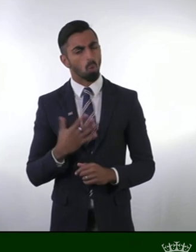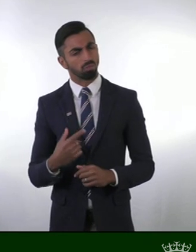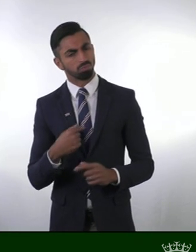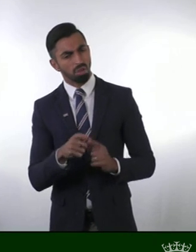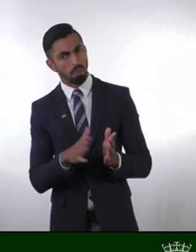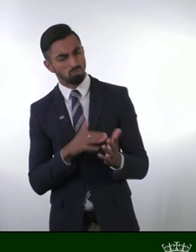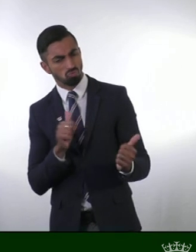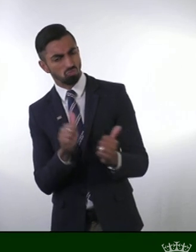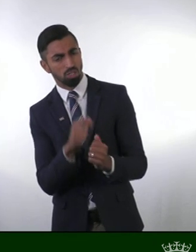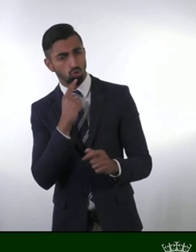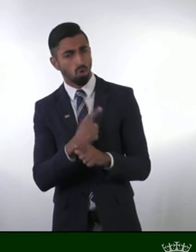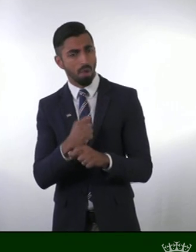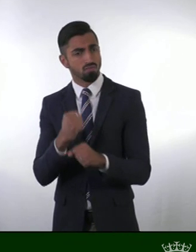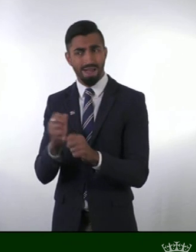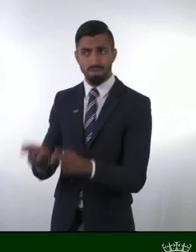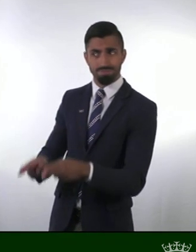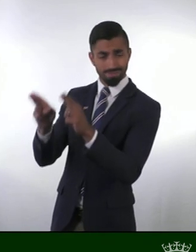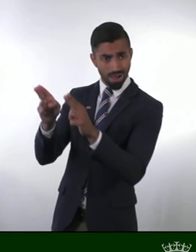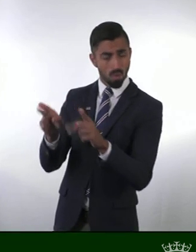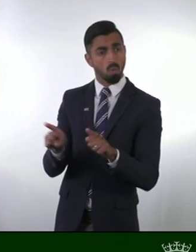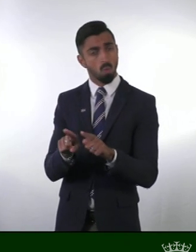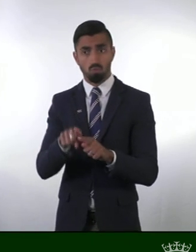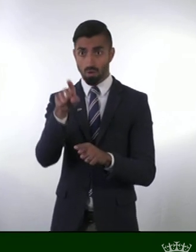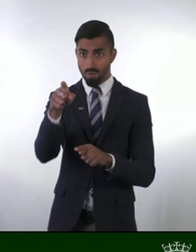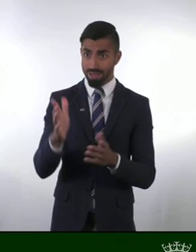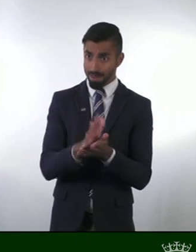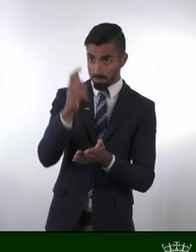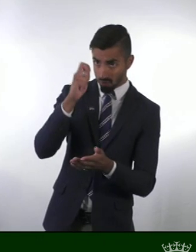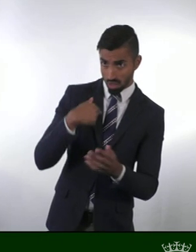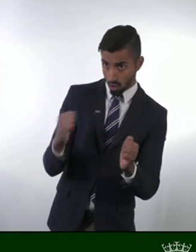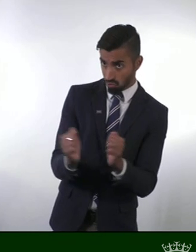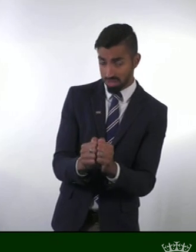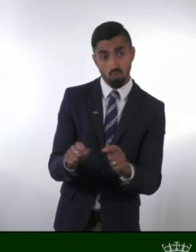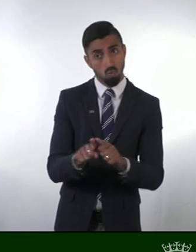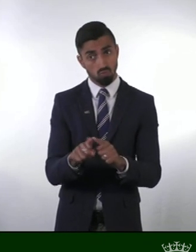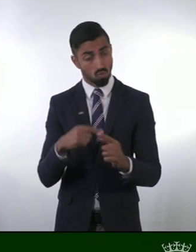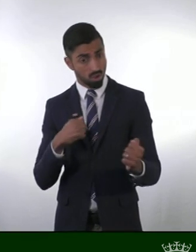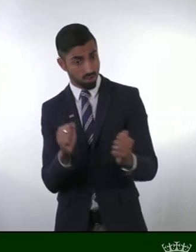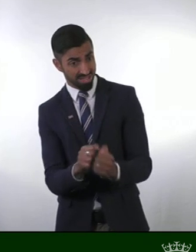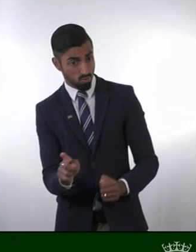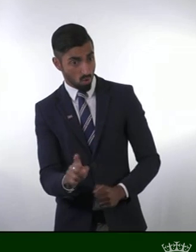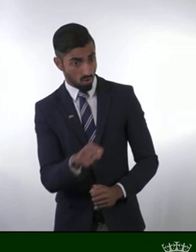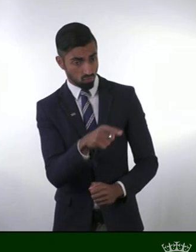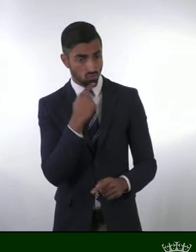May I also say that I listened carefully to what the Prime Minister just said on furlough for those newly shielding, which I welcome?